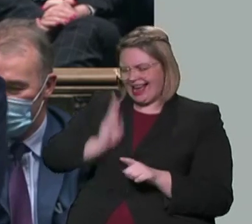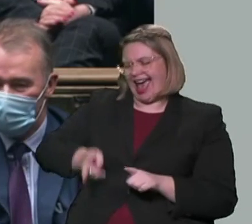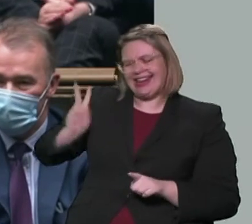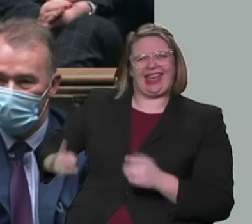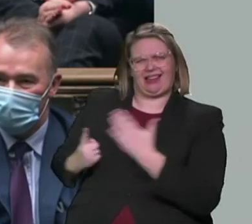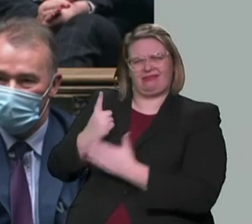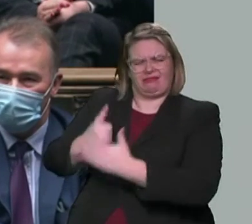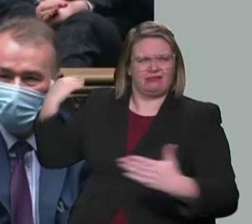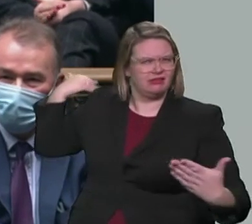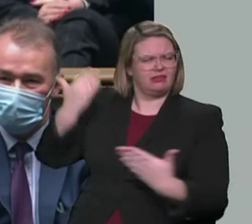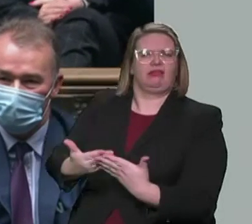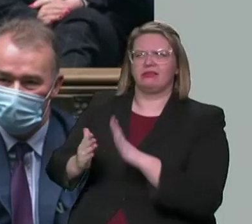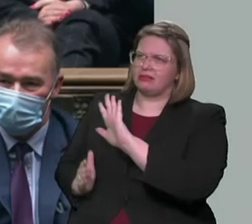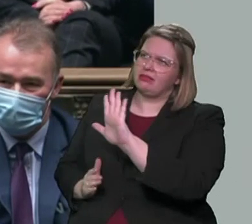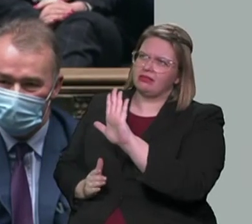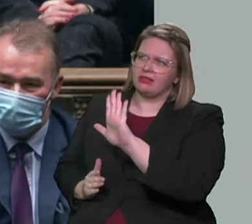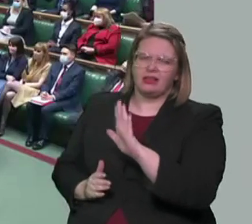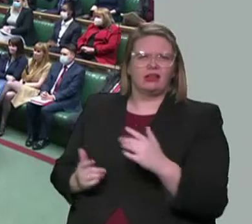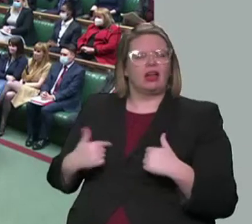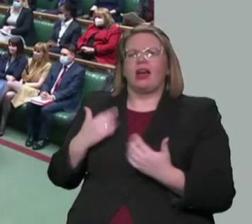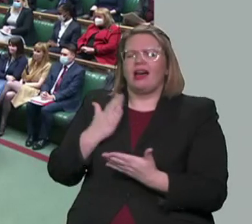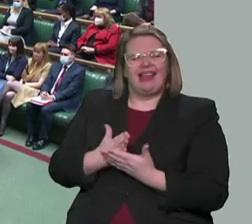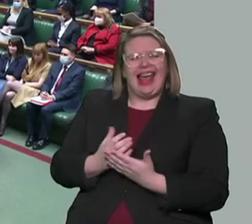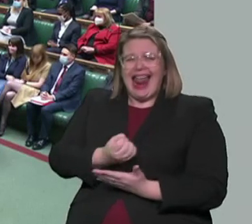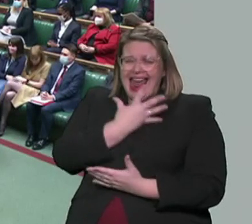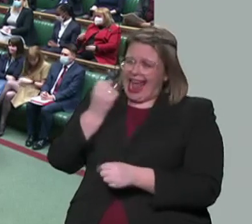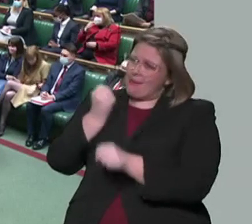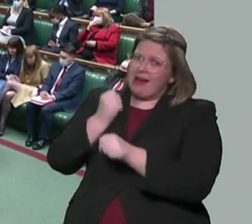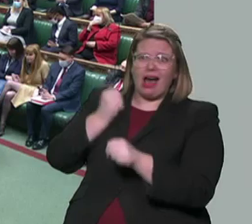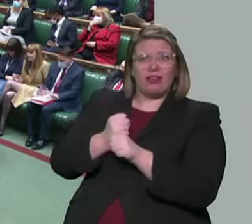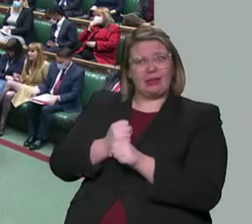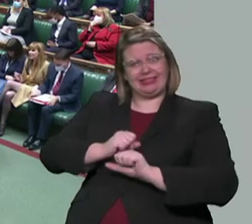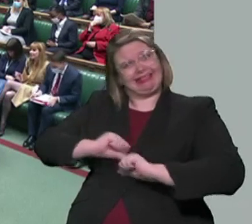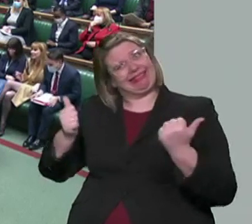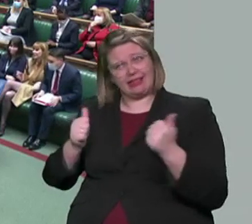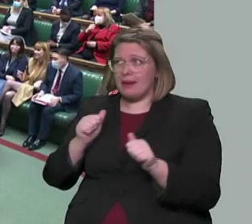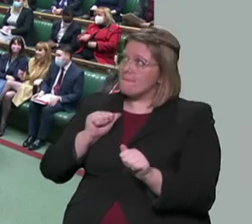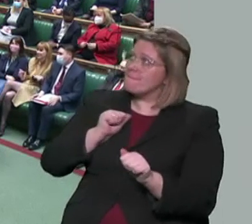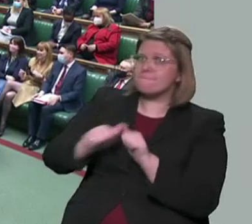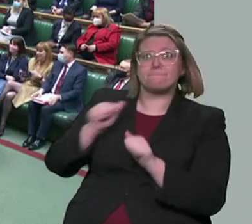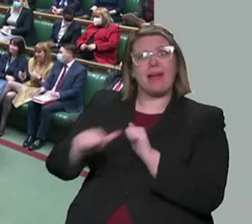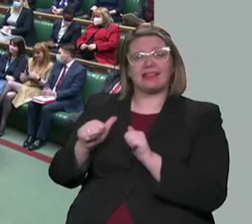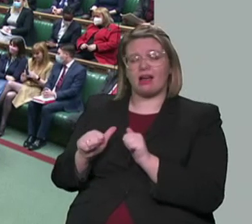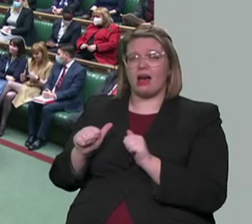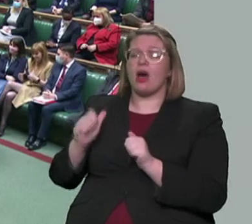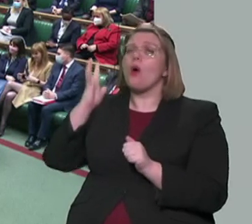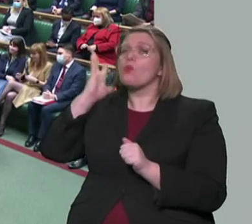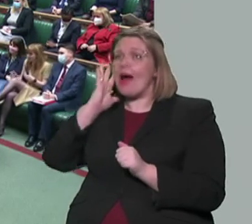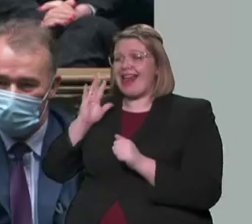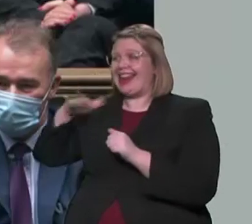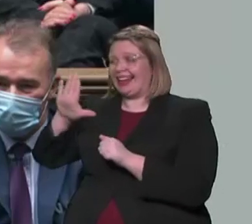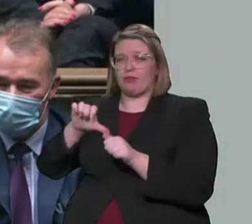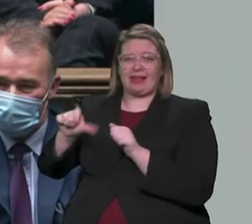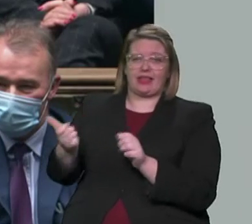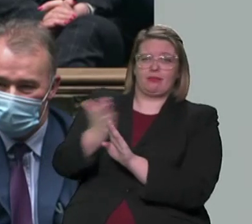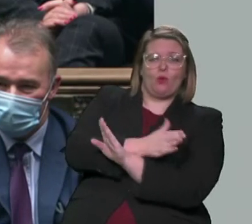There has never been a Labour Government that have left office with unemployment lower than when they came in.